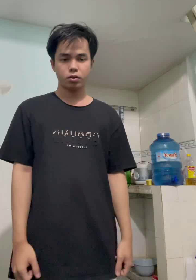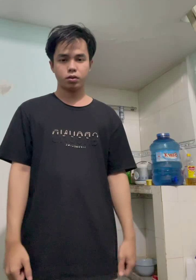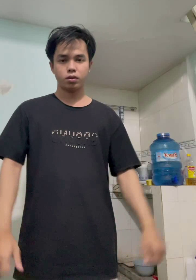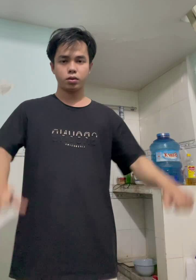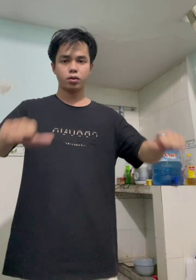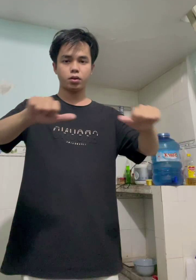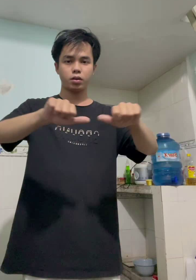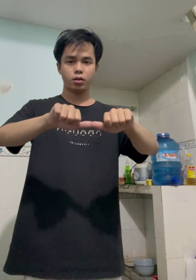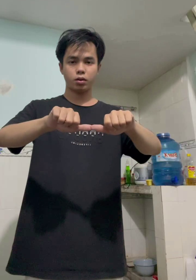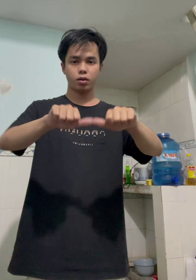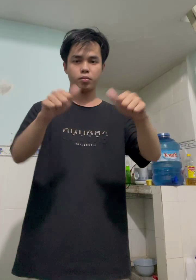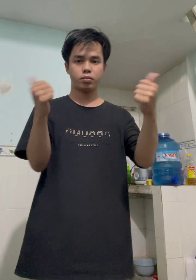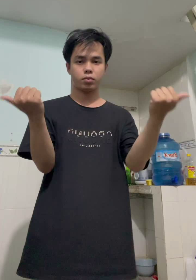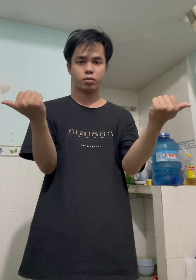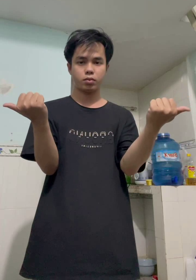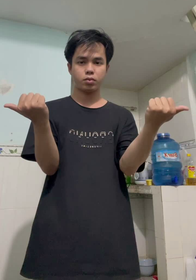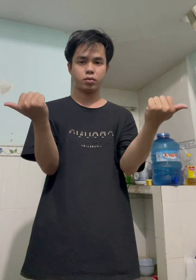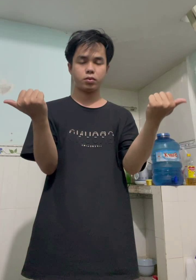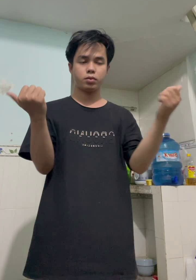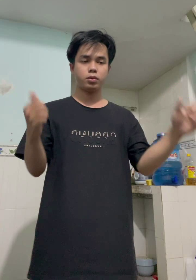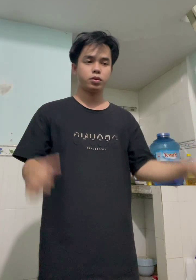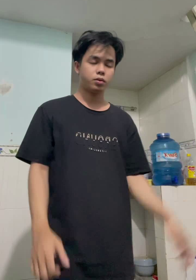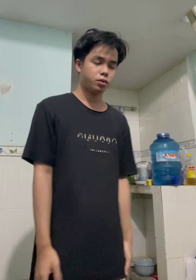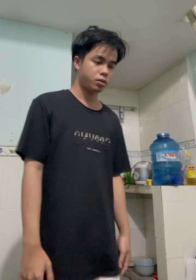o dau